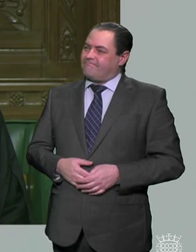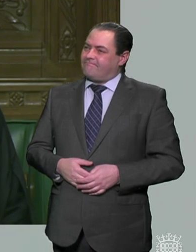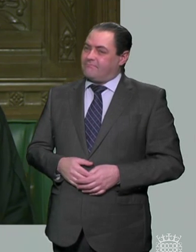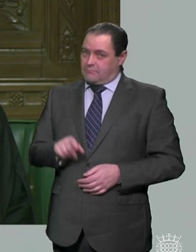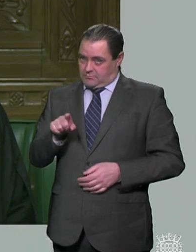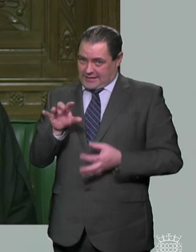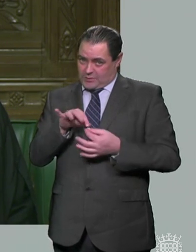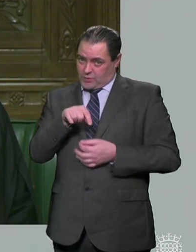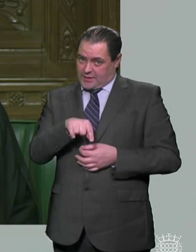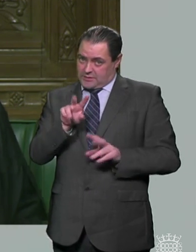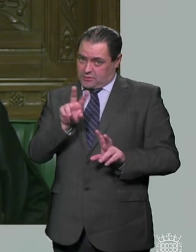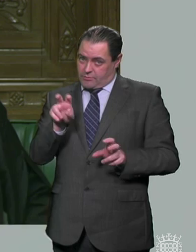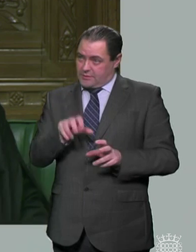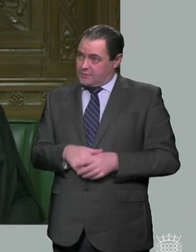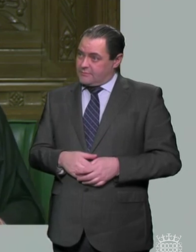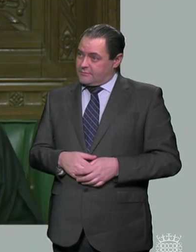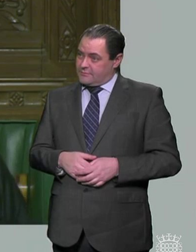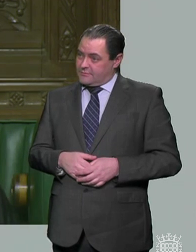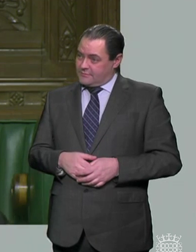Is it relevant to this statement?